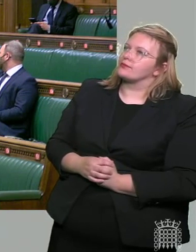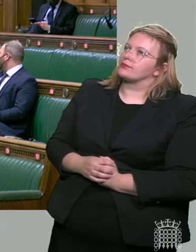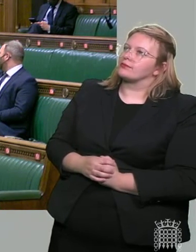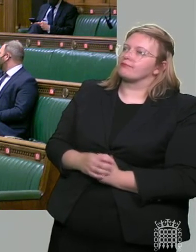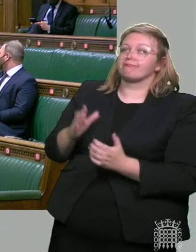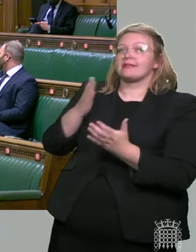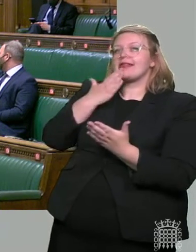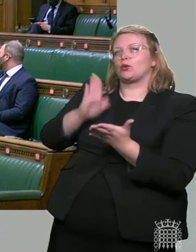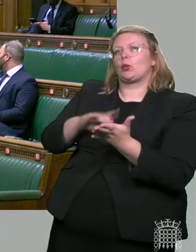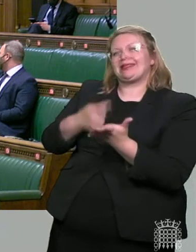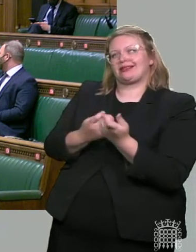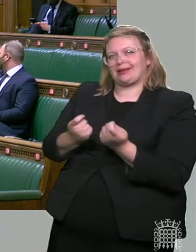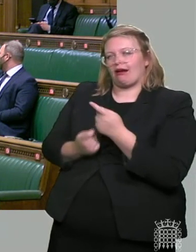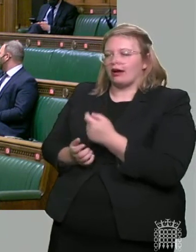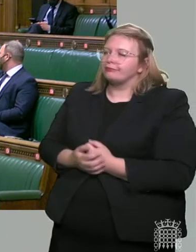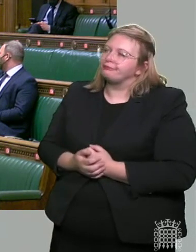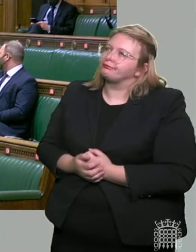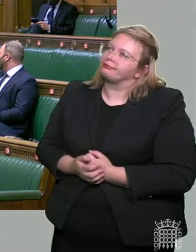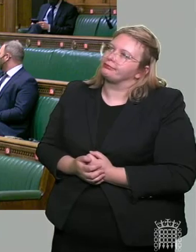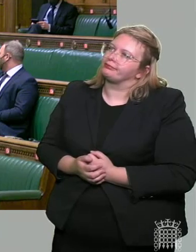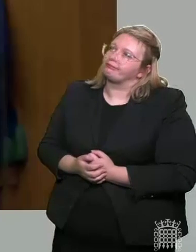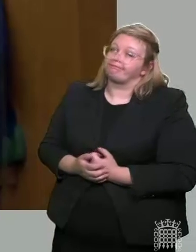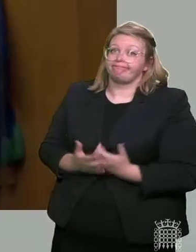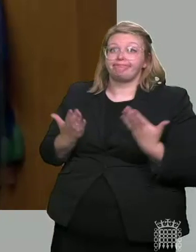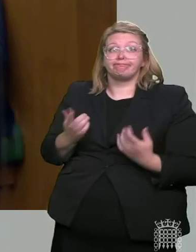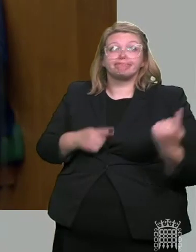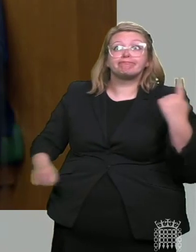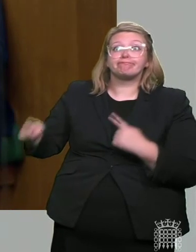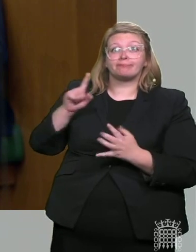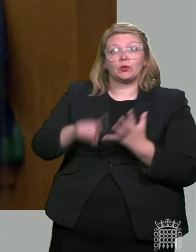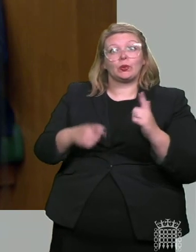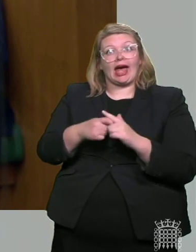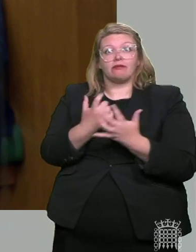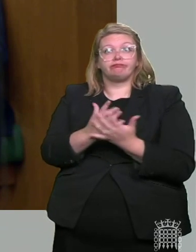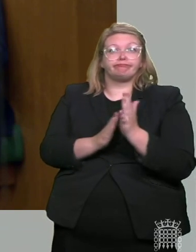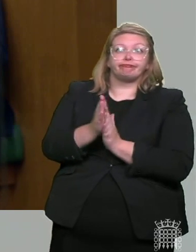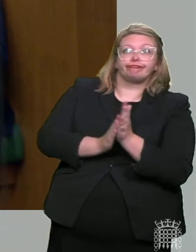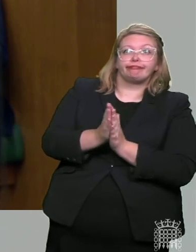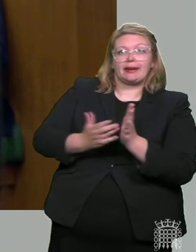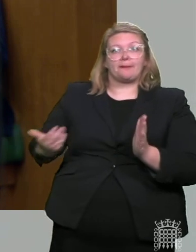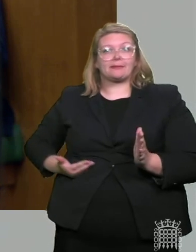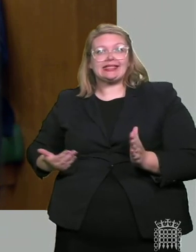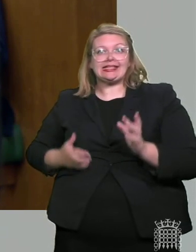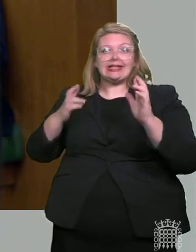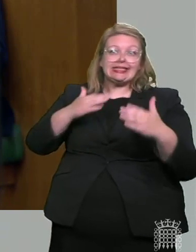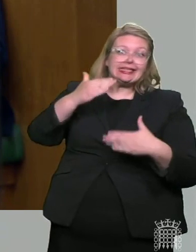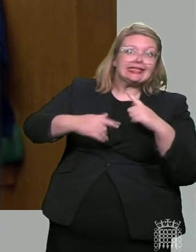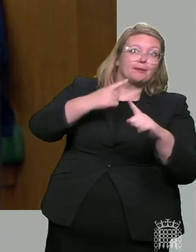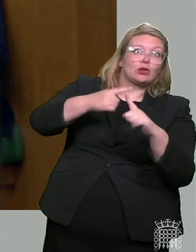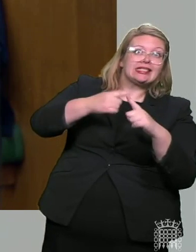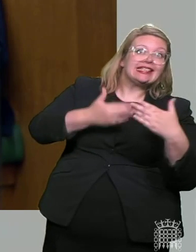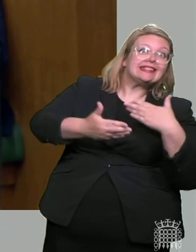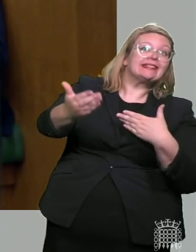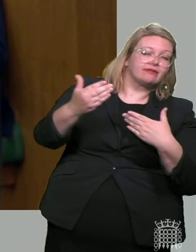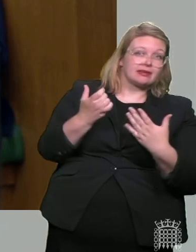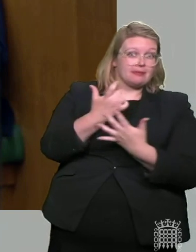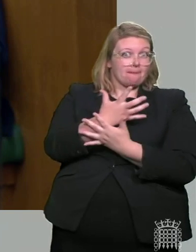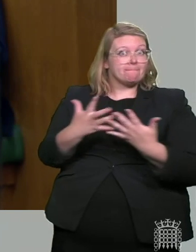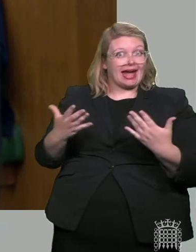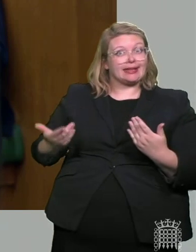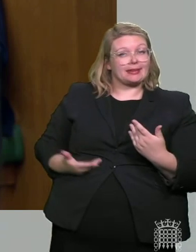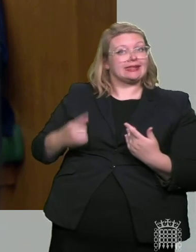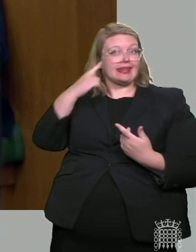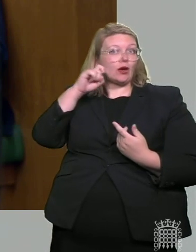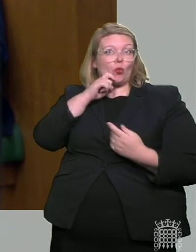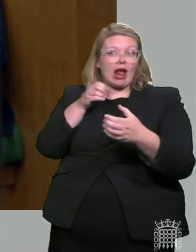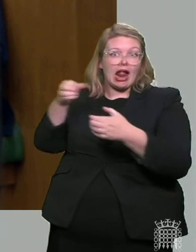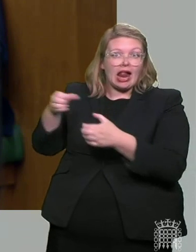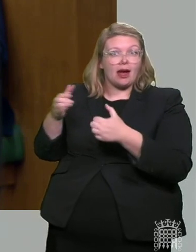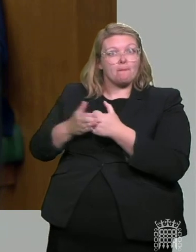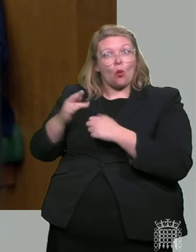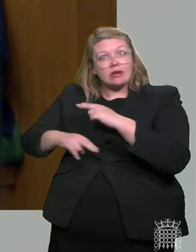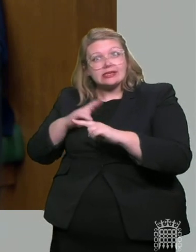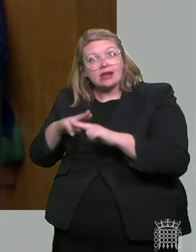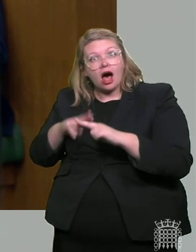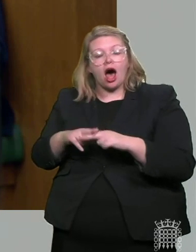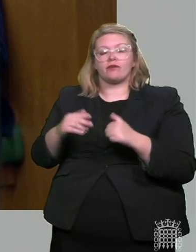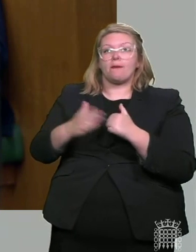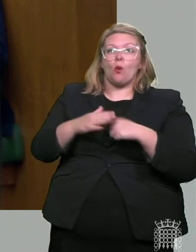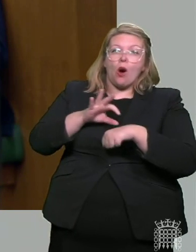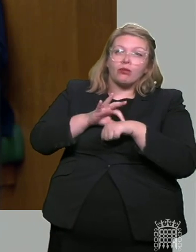Right now, in every part of the country, levels of business optimism are higher than they have been since the start of the pandemic, with many firms planning to hire more staff and create more apprenticeships for our young people.